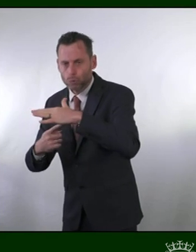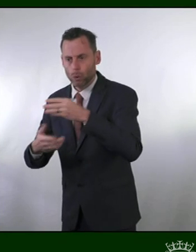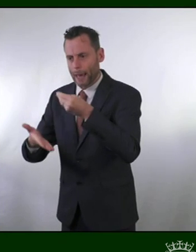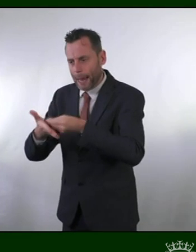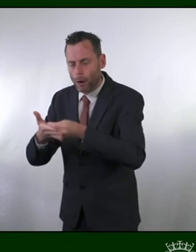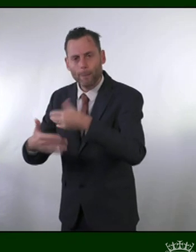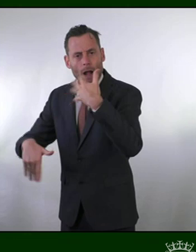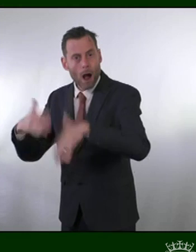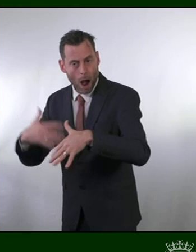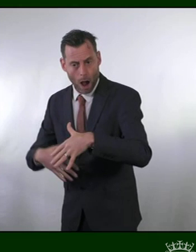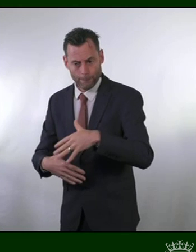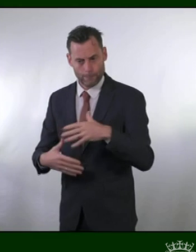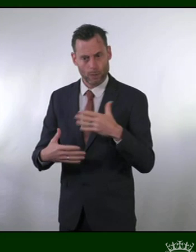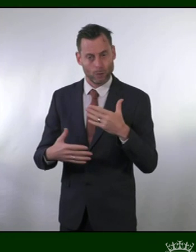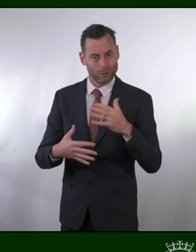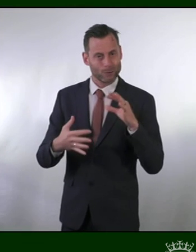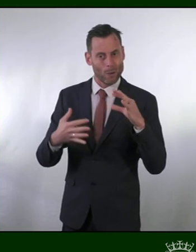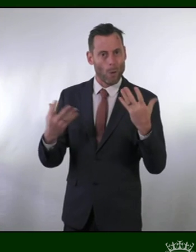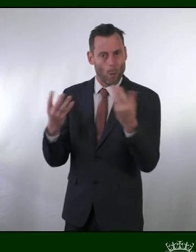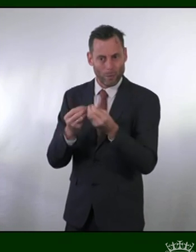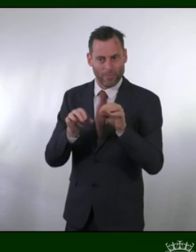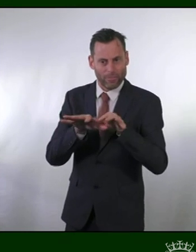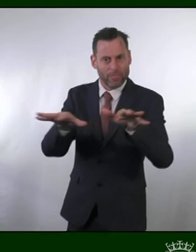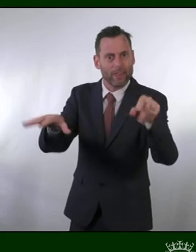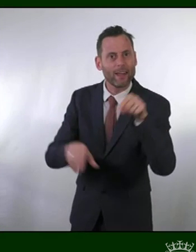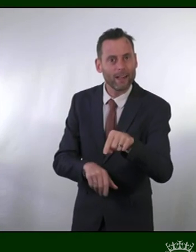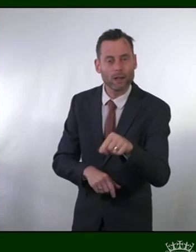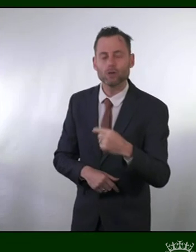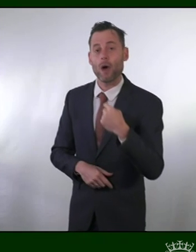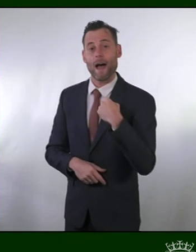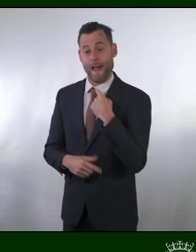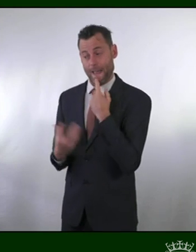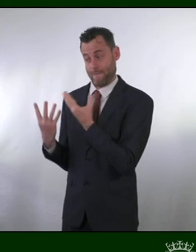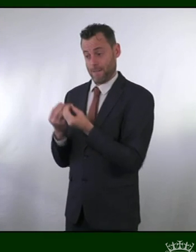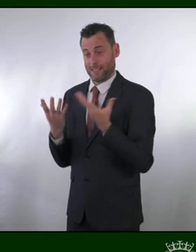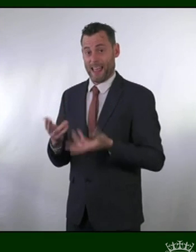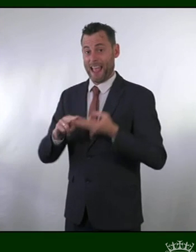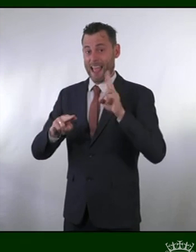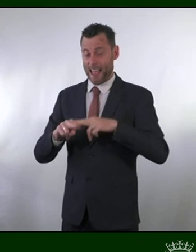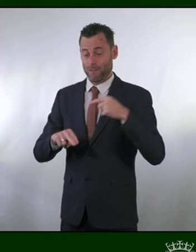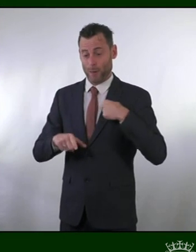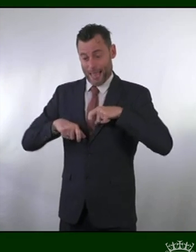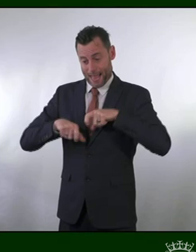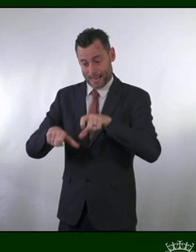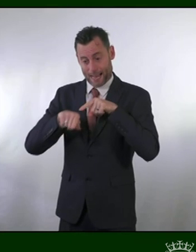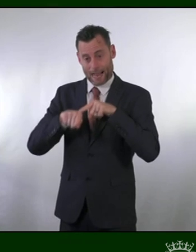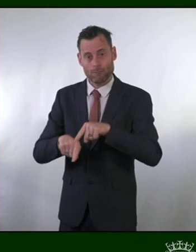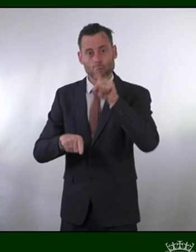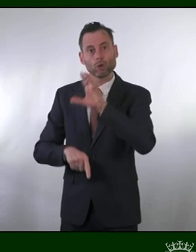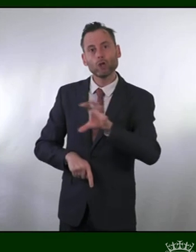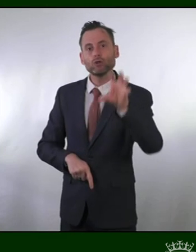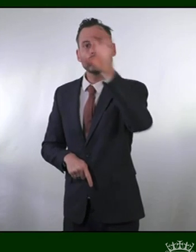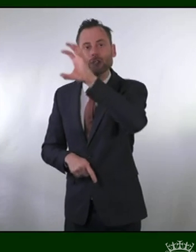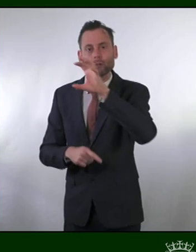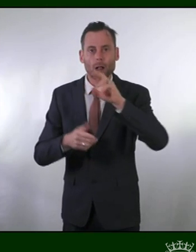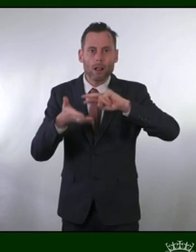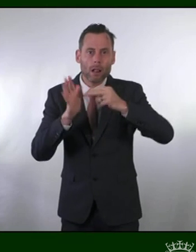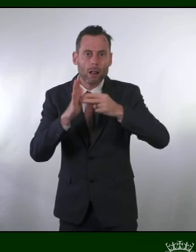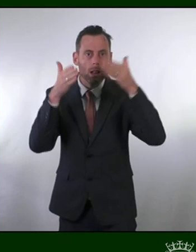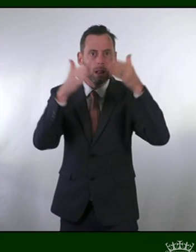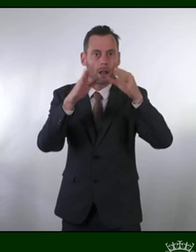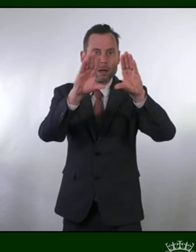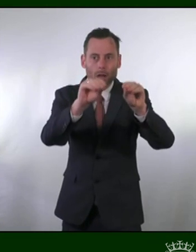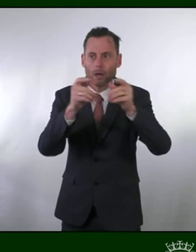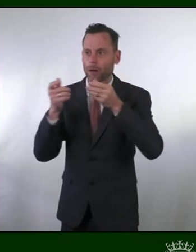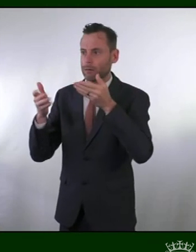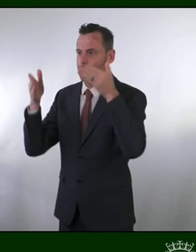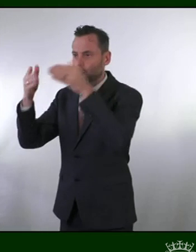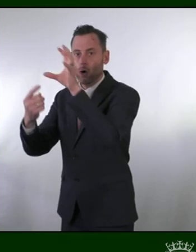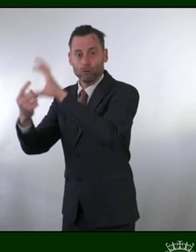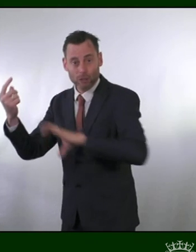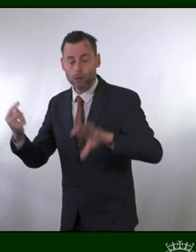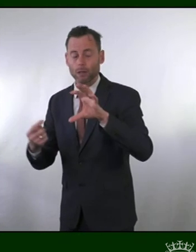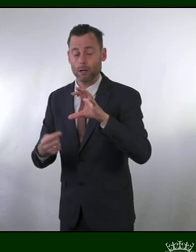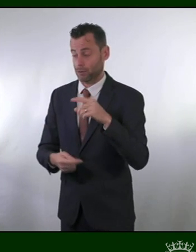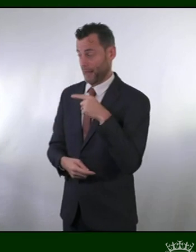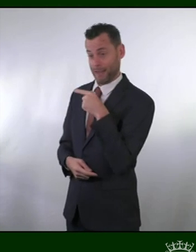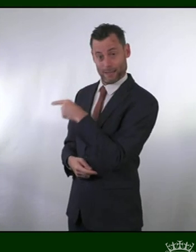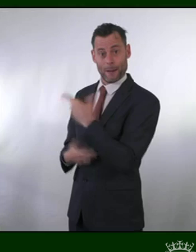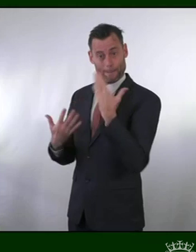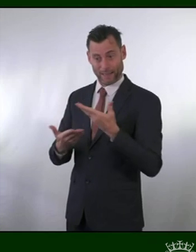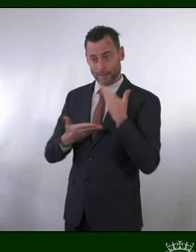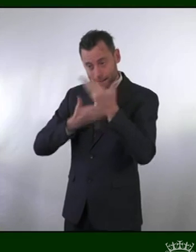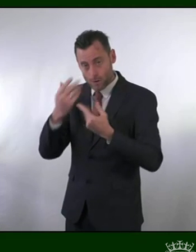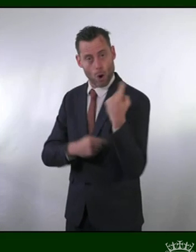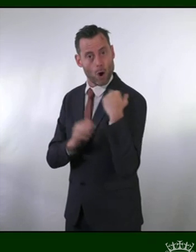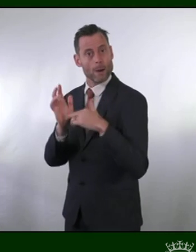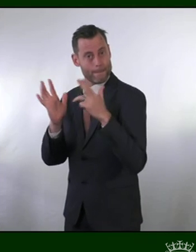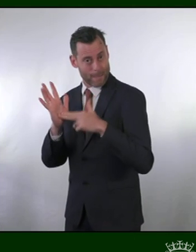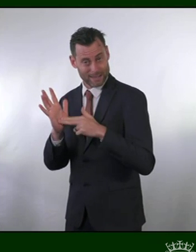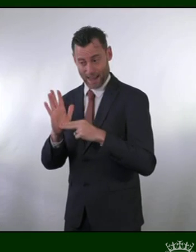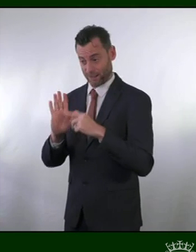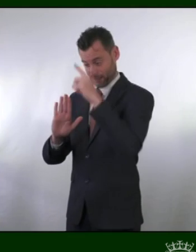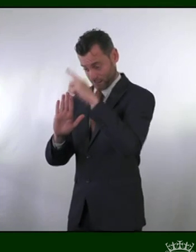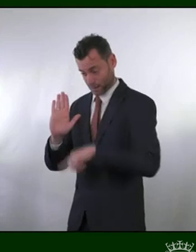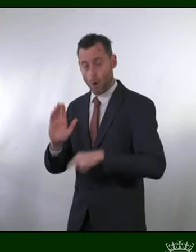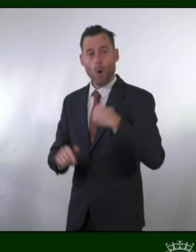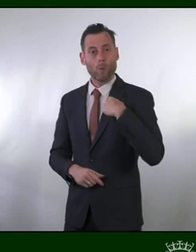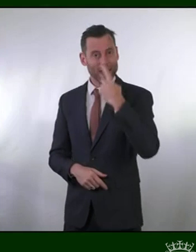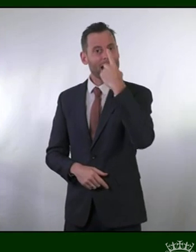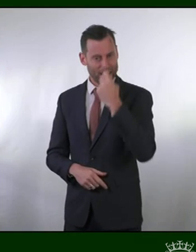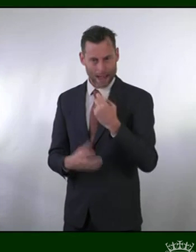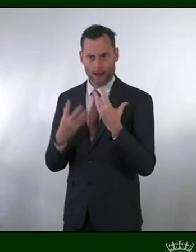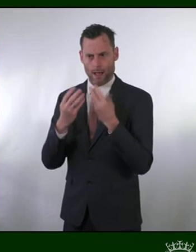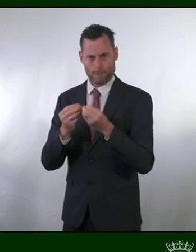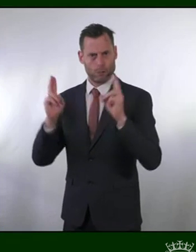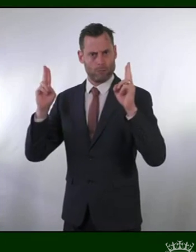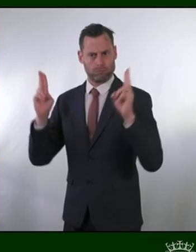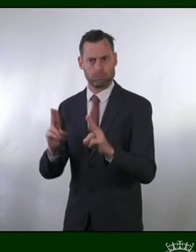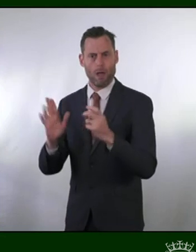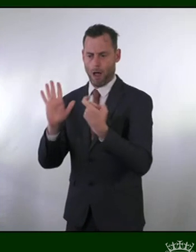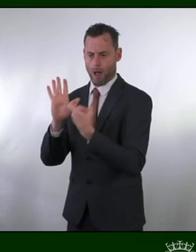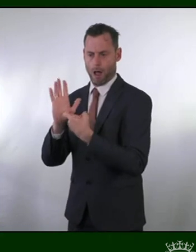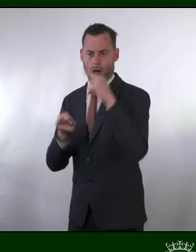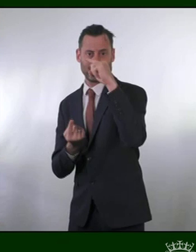The advice that I have today is that if we do the regional approach that commended itself to the House and, indeed, to him on Monday, we can bring down the R and we can bring down the virus.